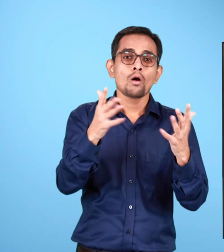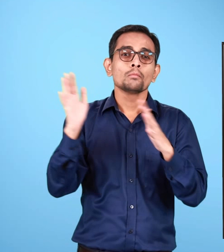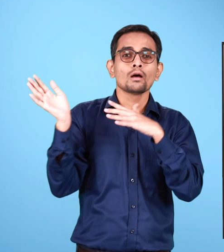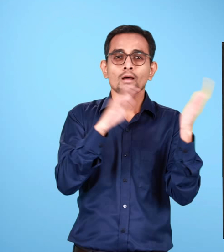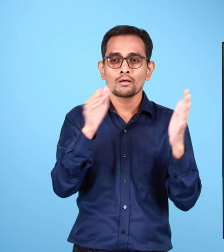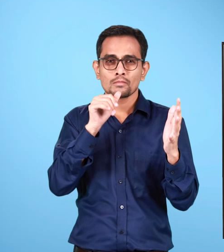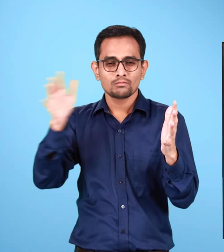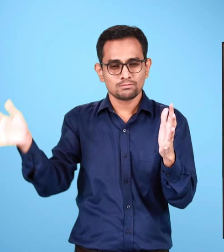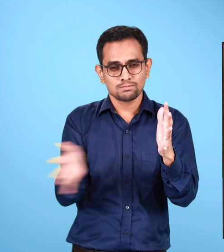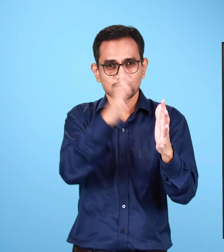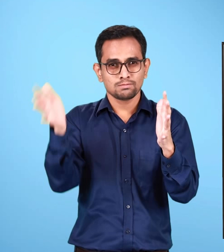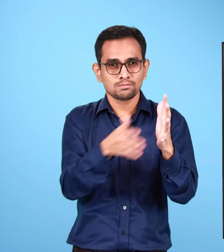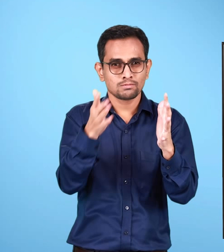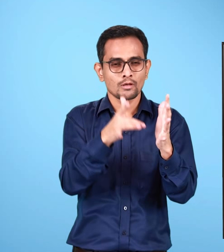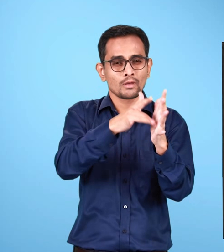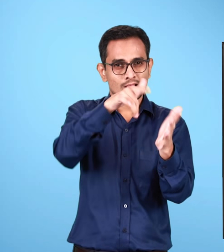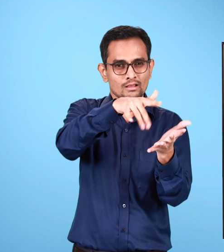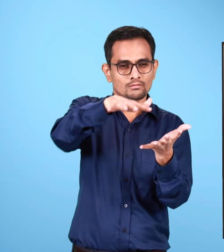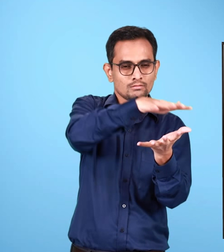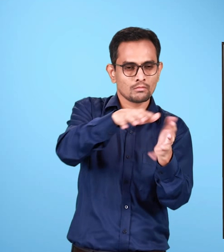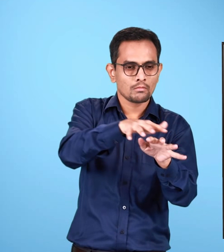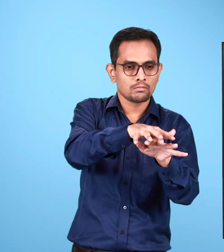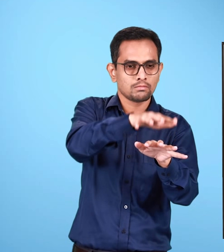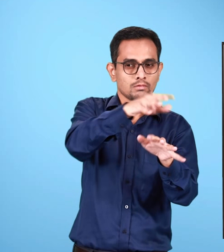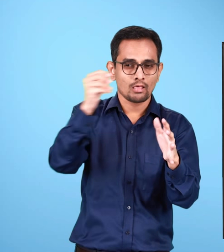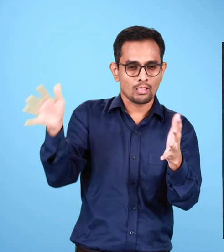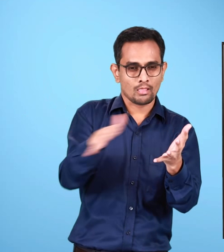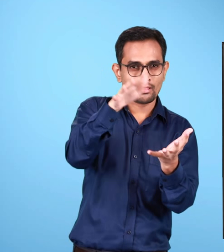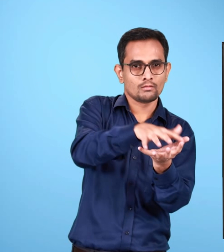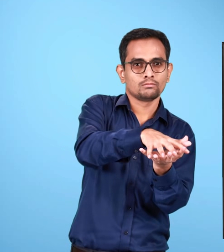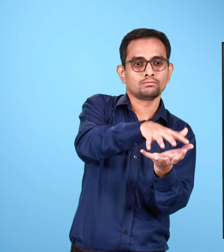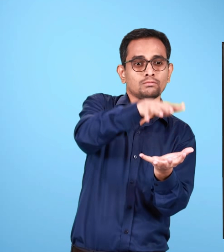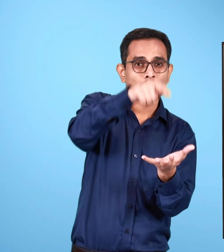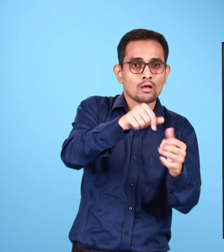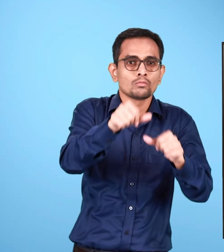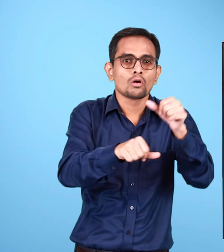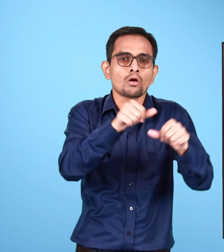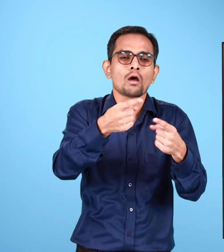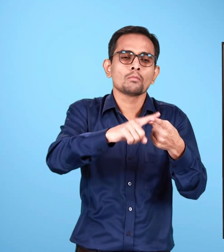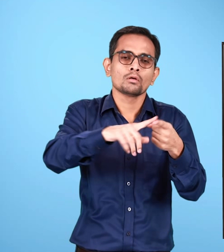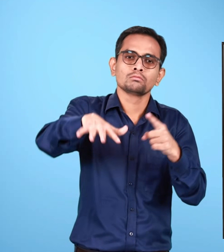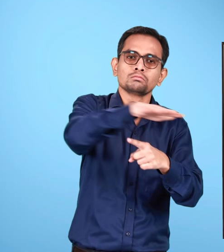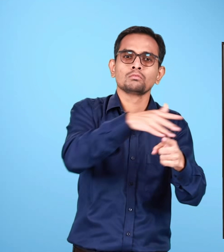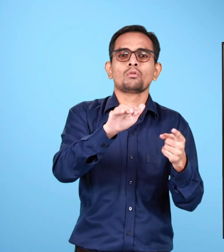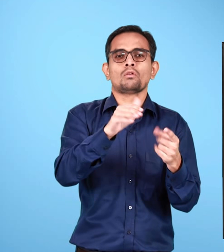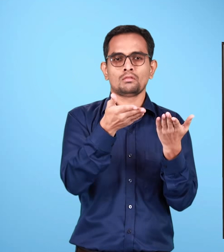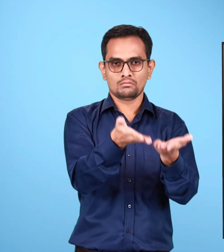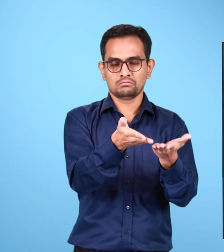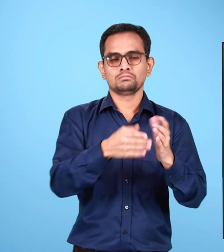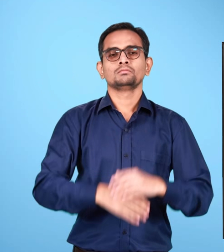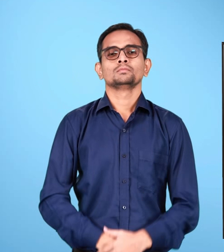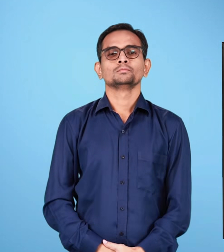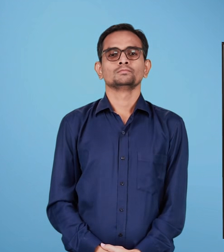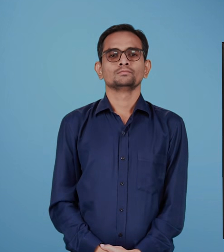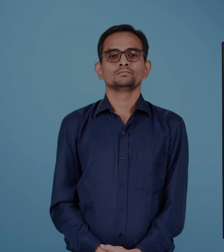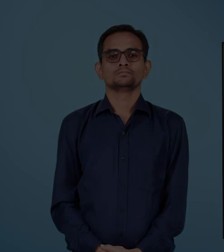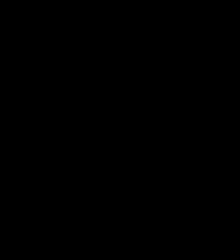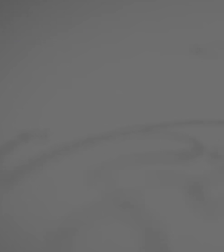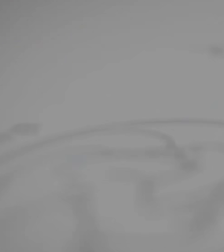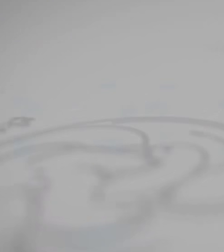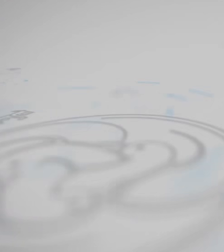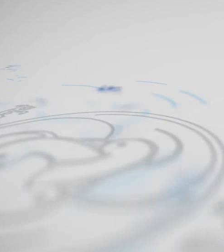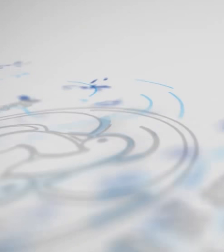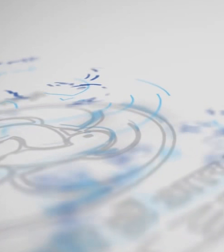This process is called deposition.